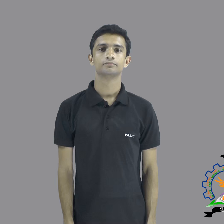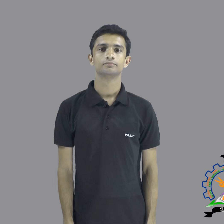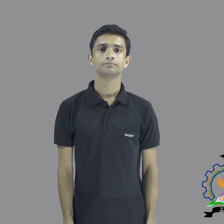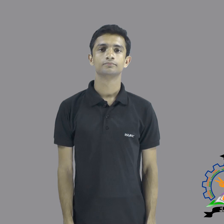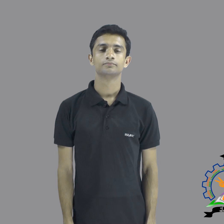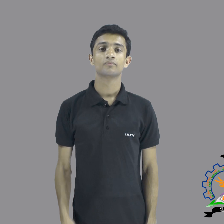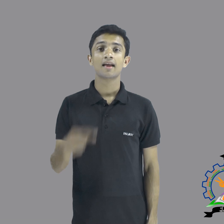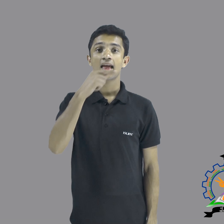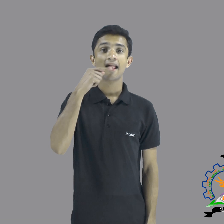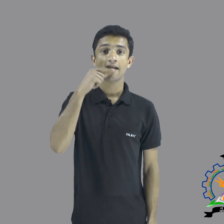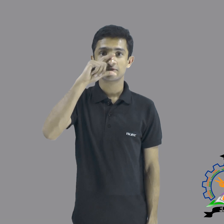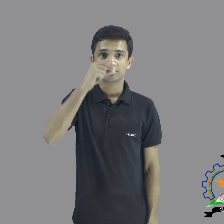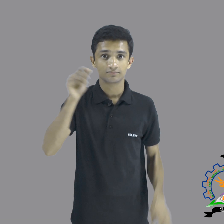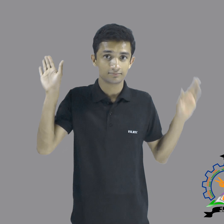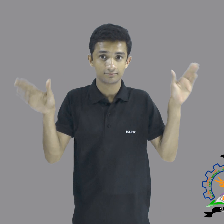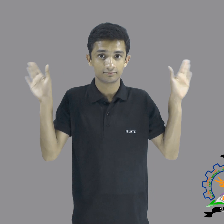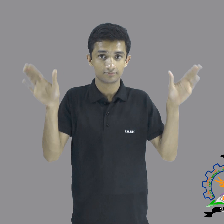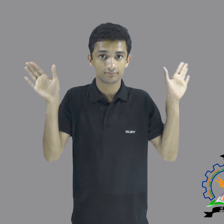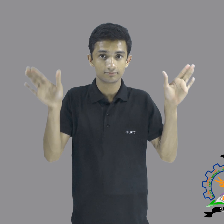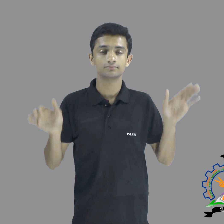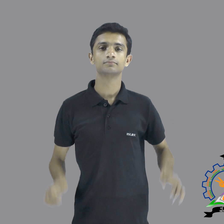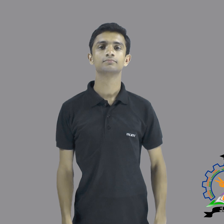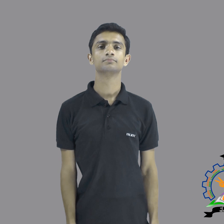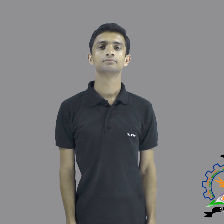Parrot